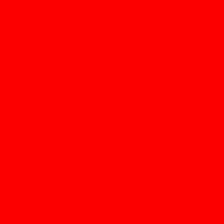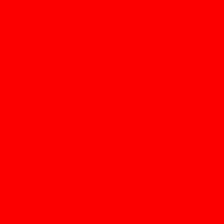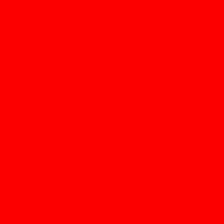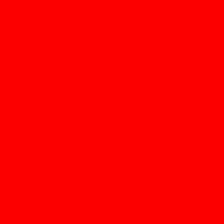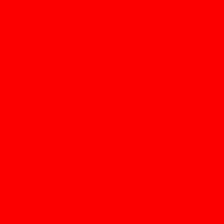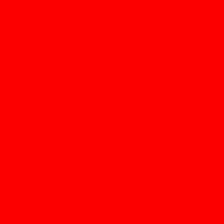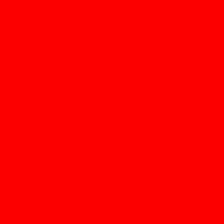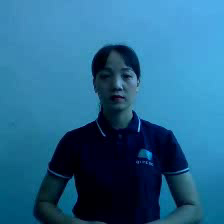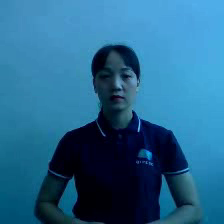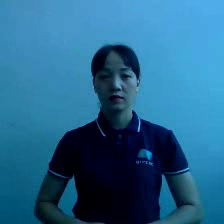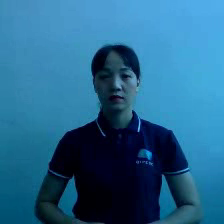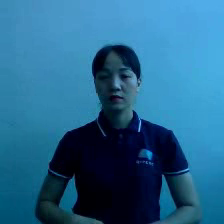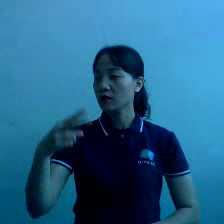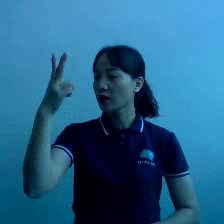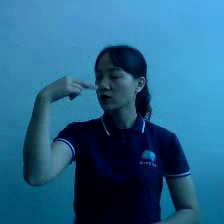Khóc